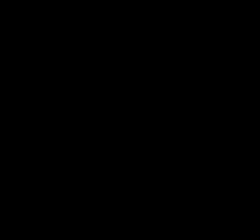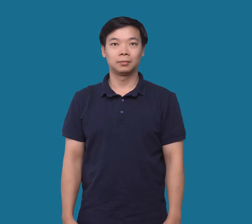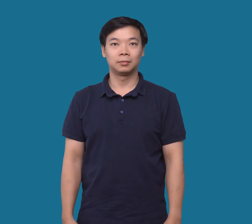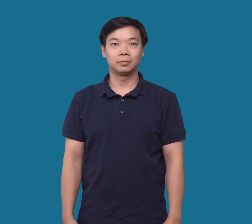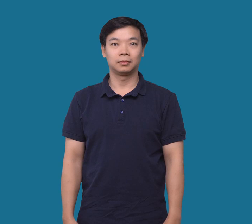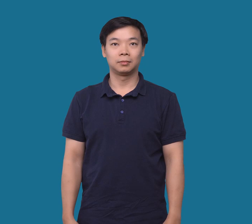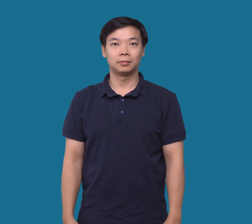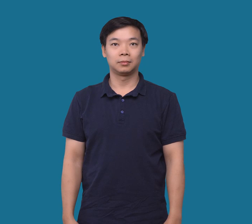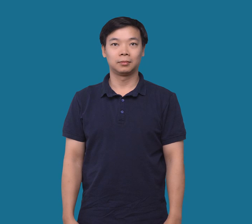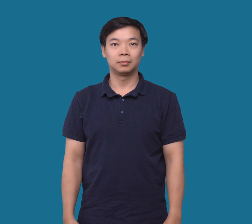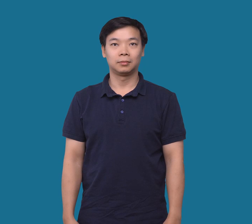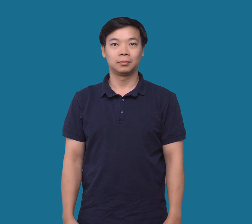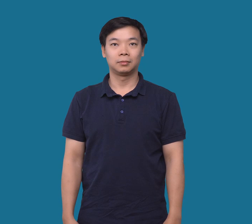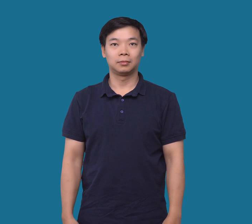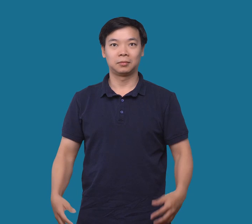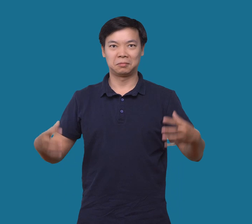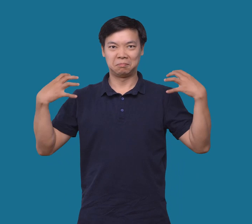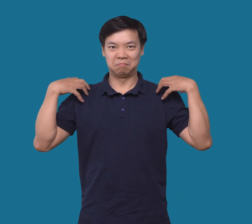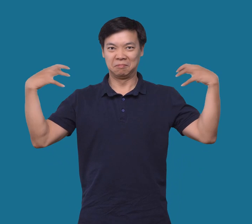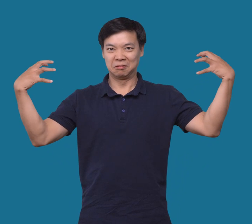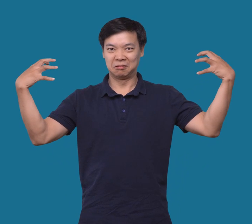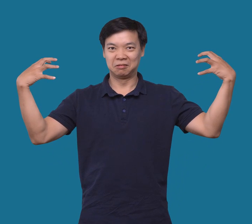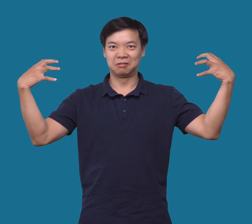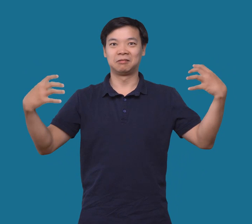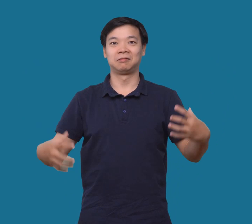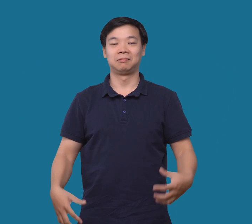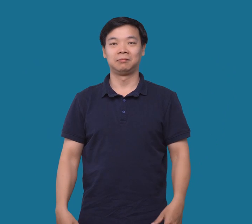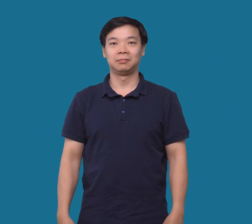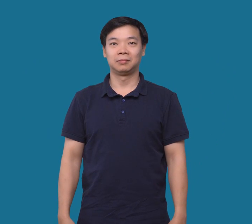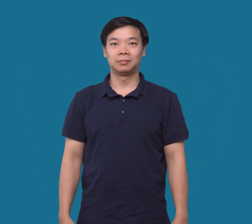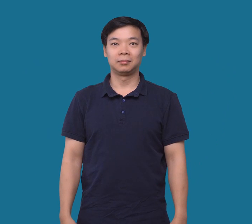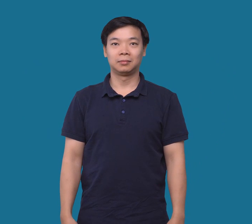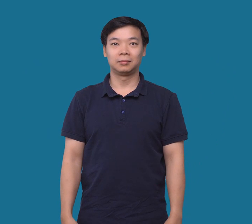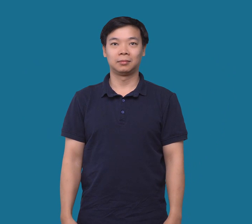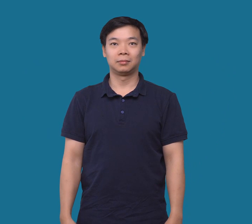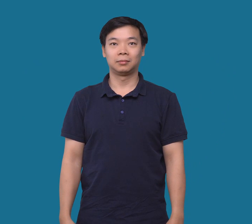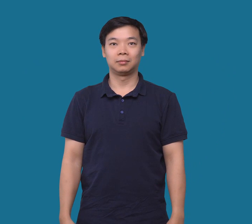vai